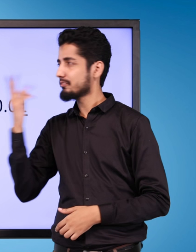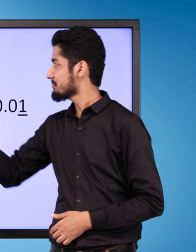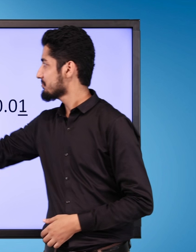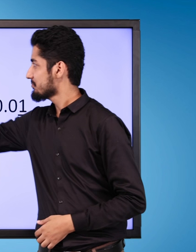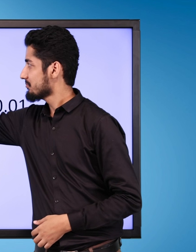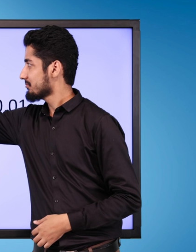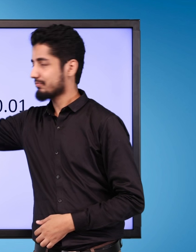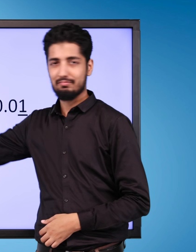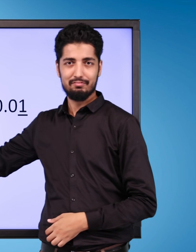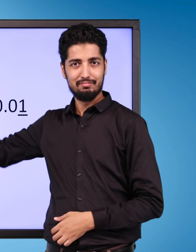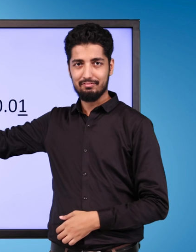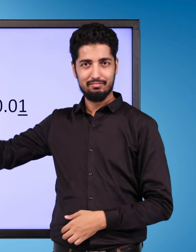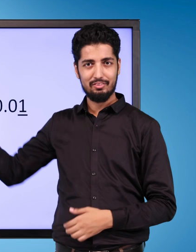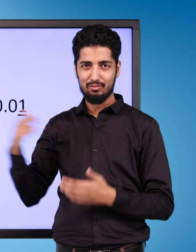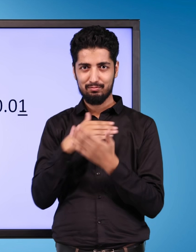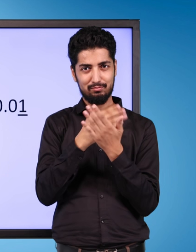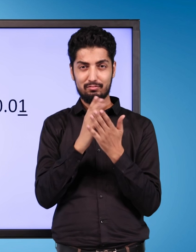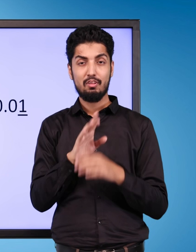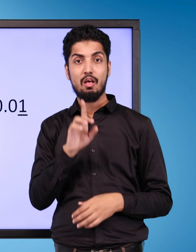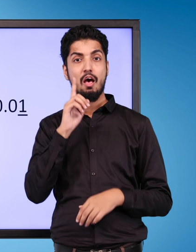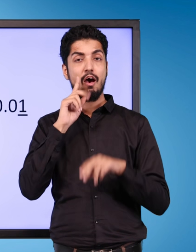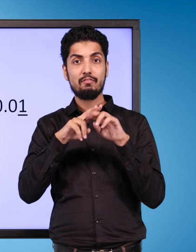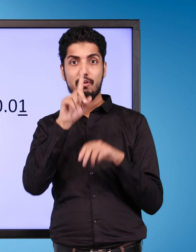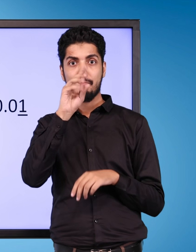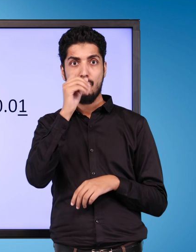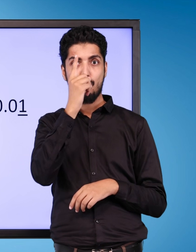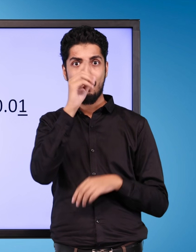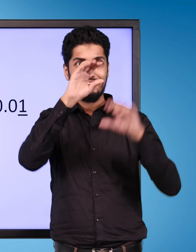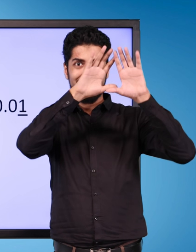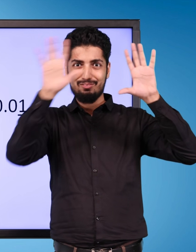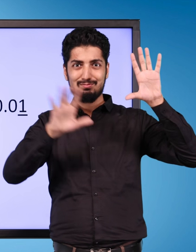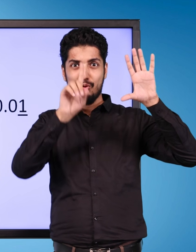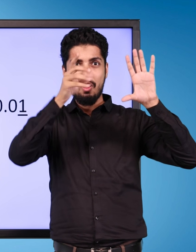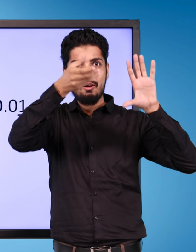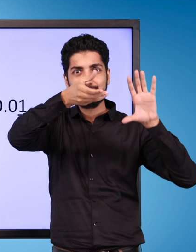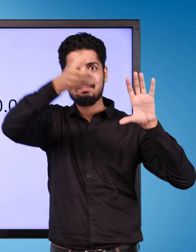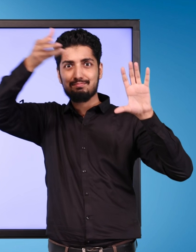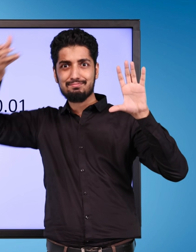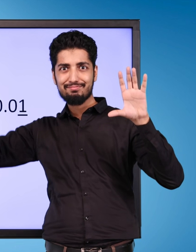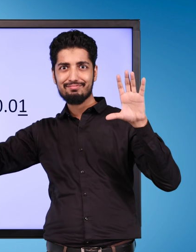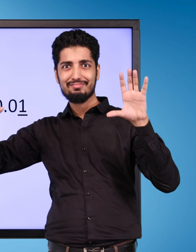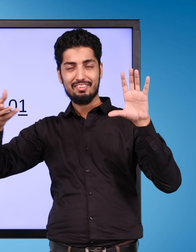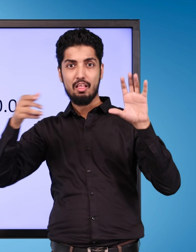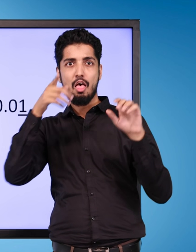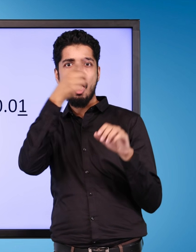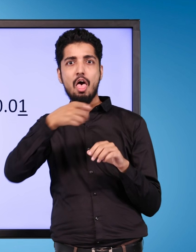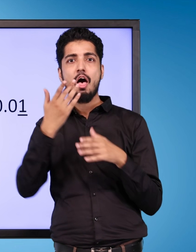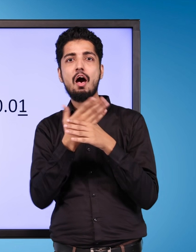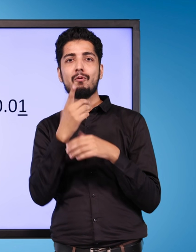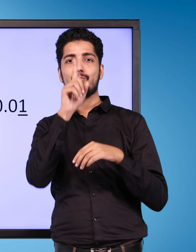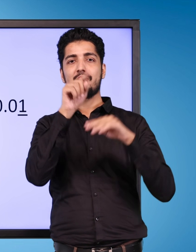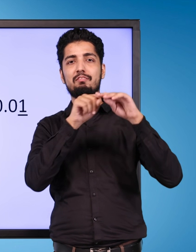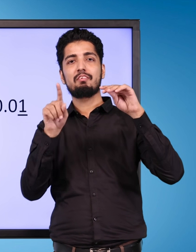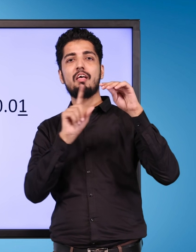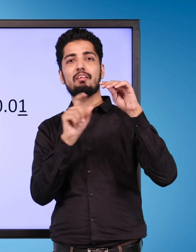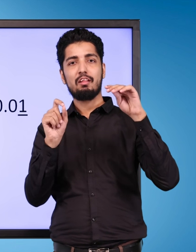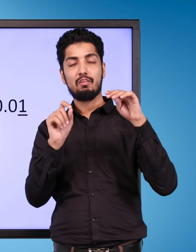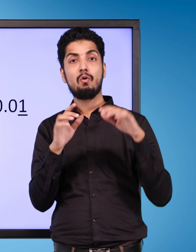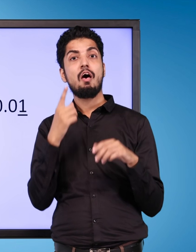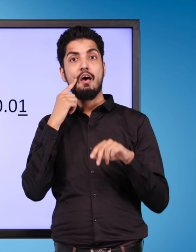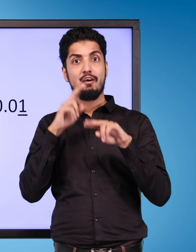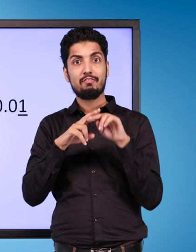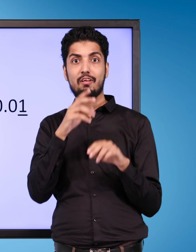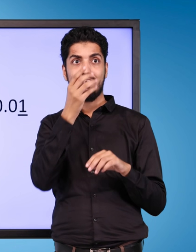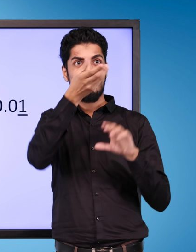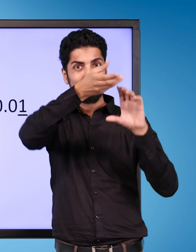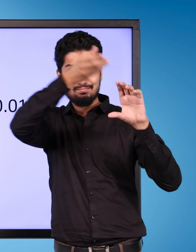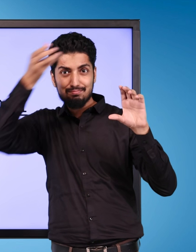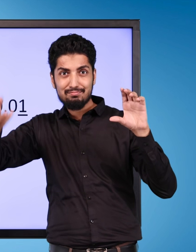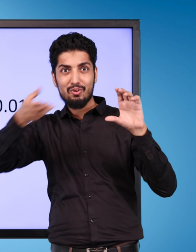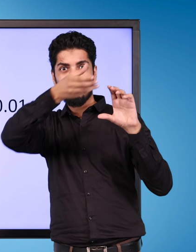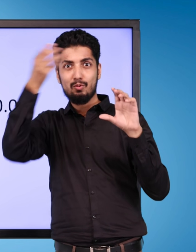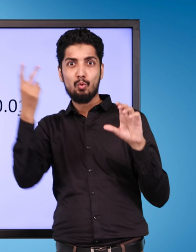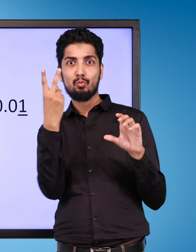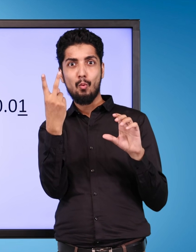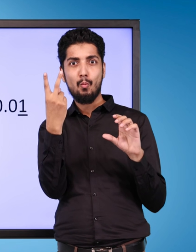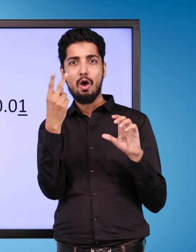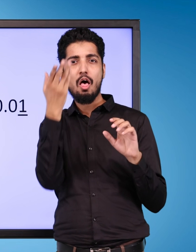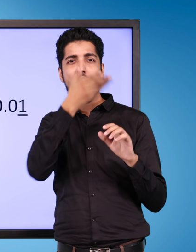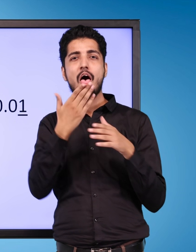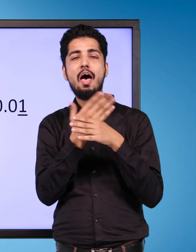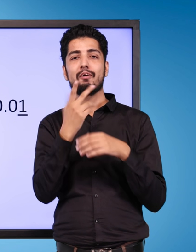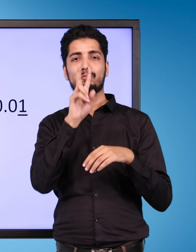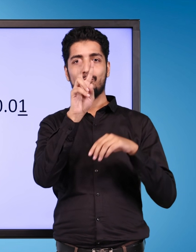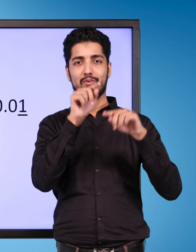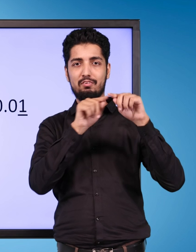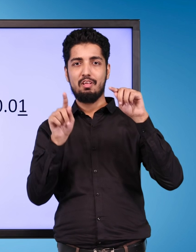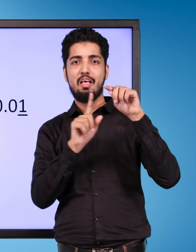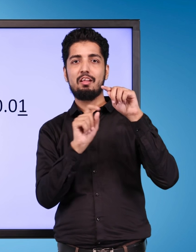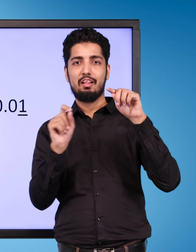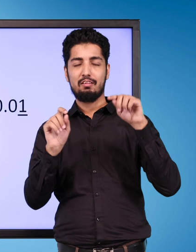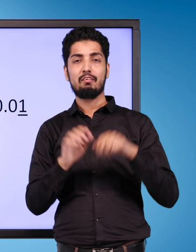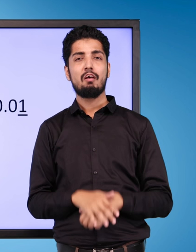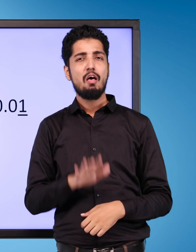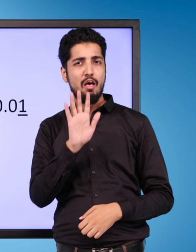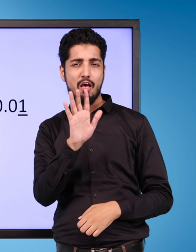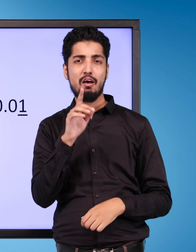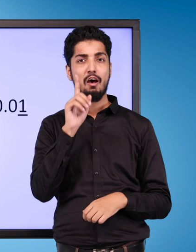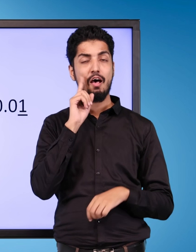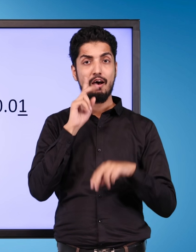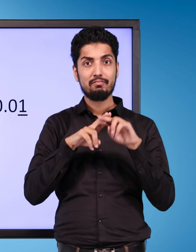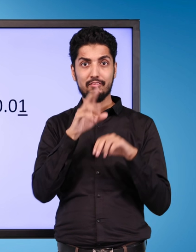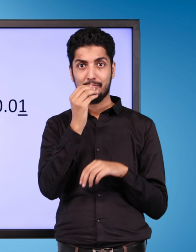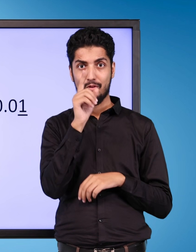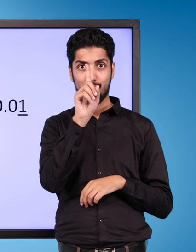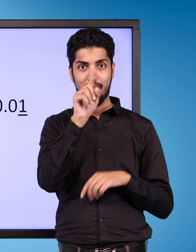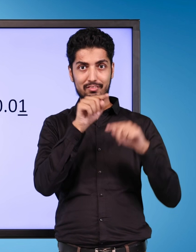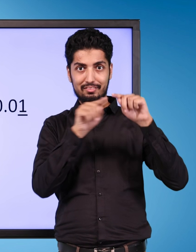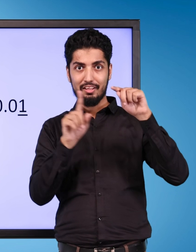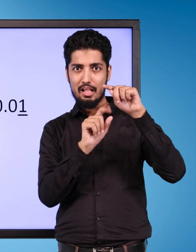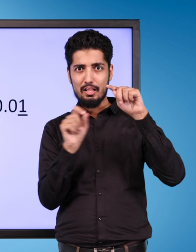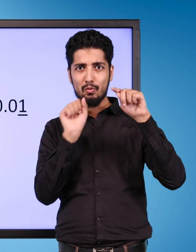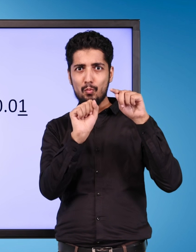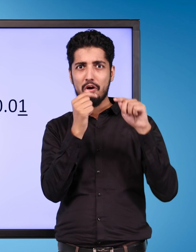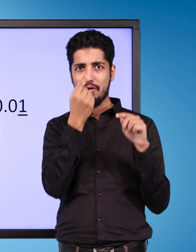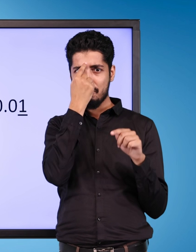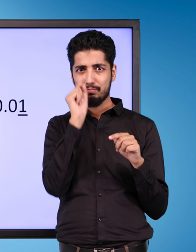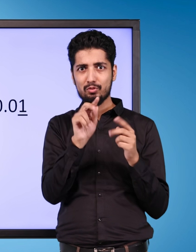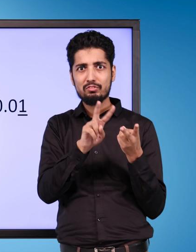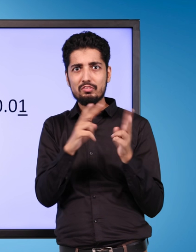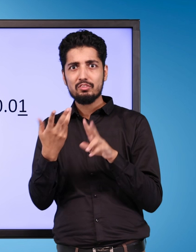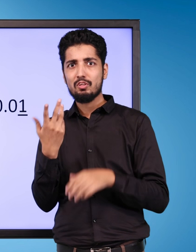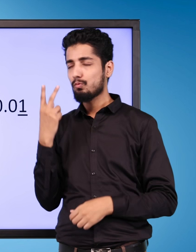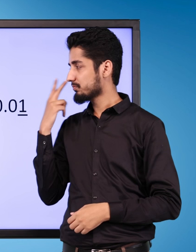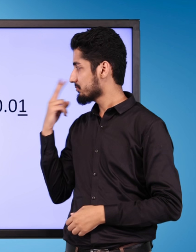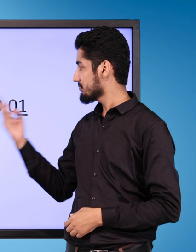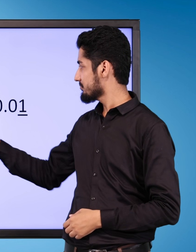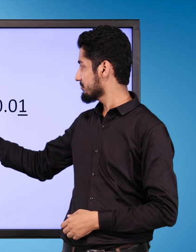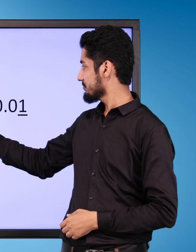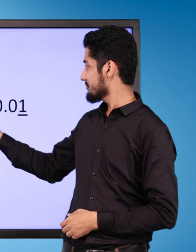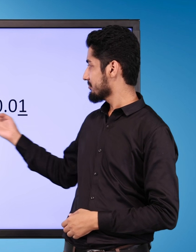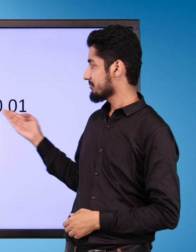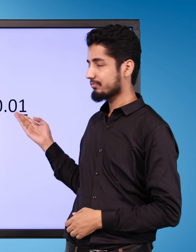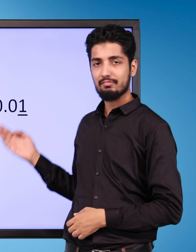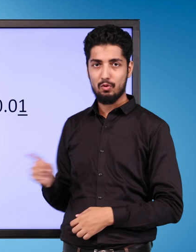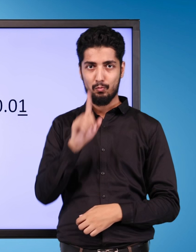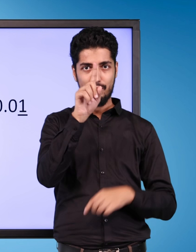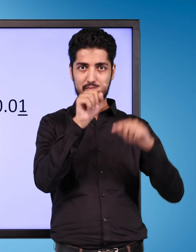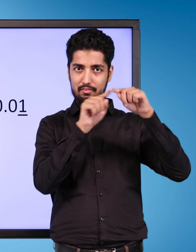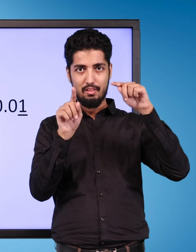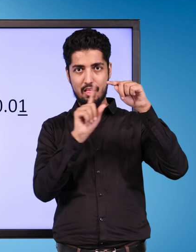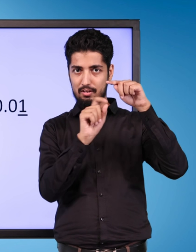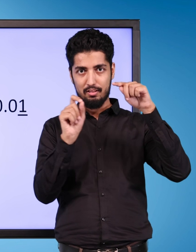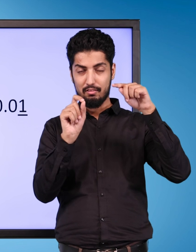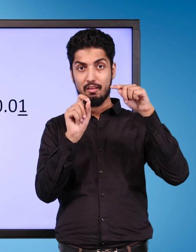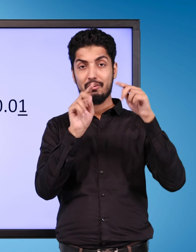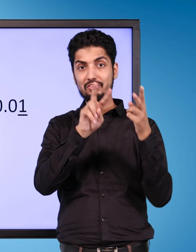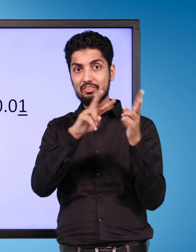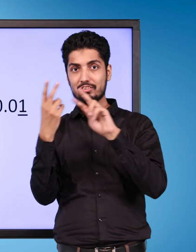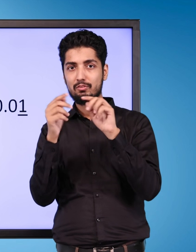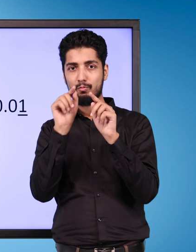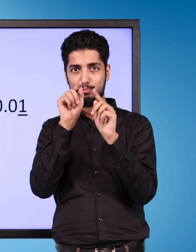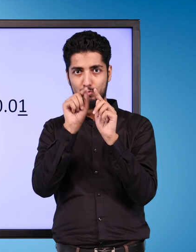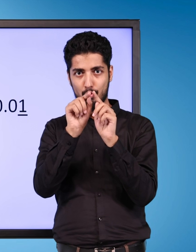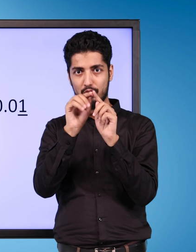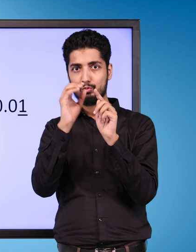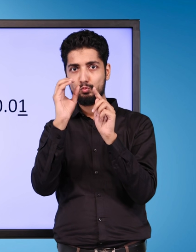then one part is 1/100 or one-hundredth of that unit 2 parts is 2 hundredths, and so on In decimal notation, this is expressed as 0.01